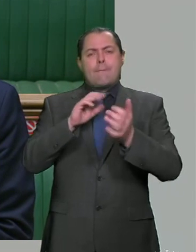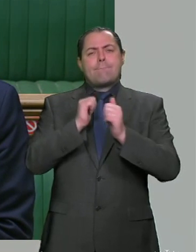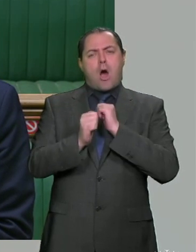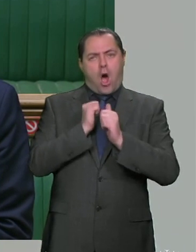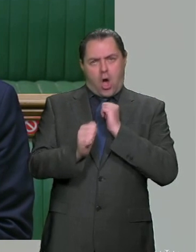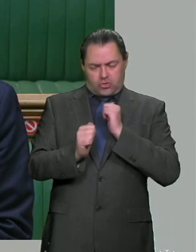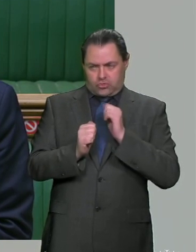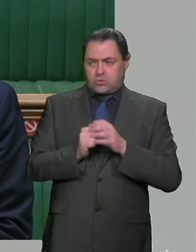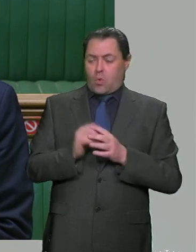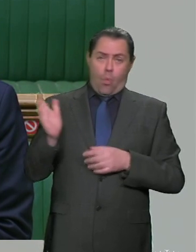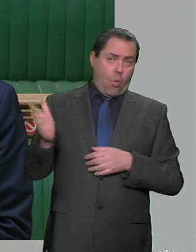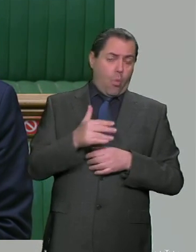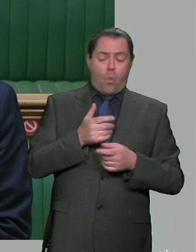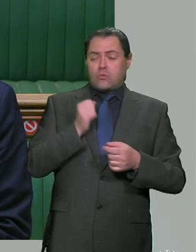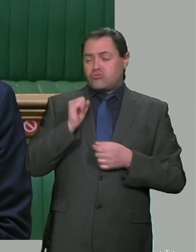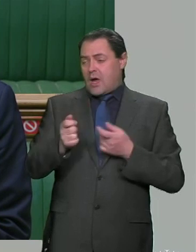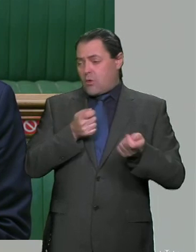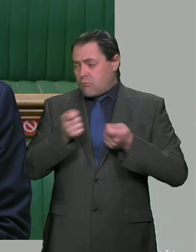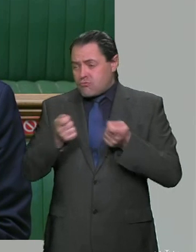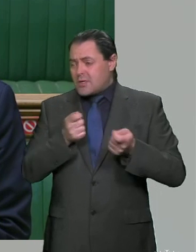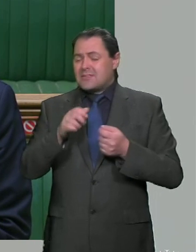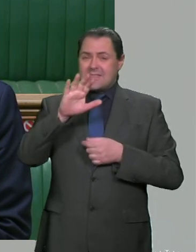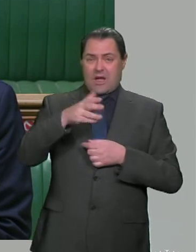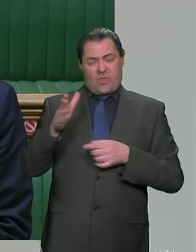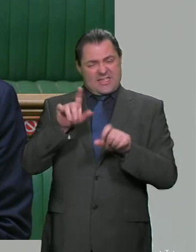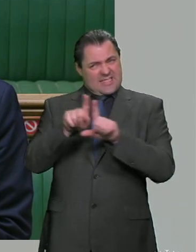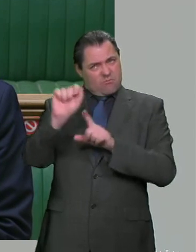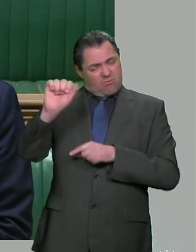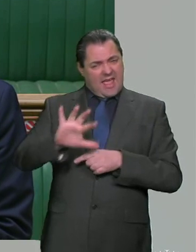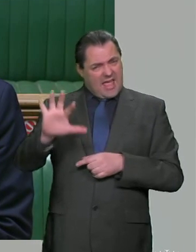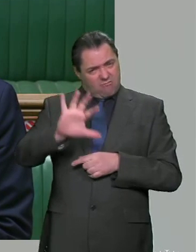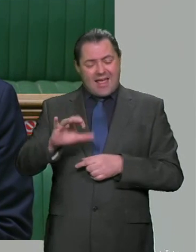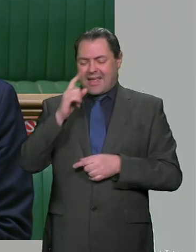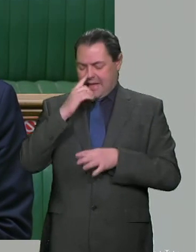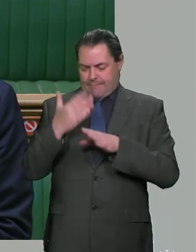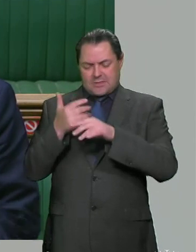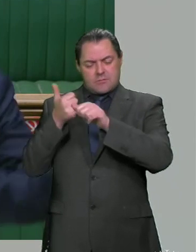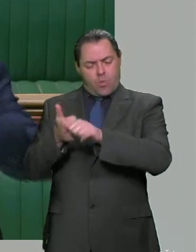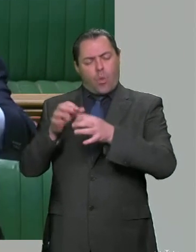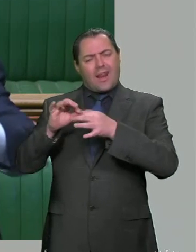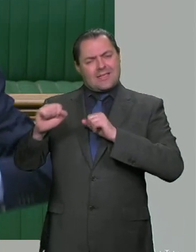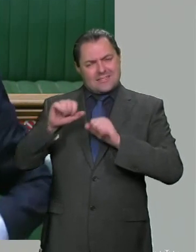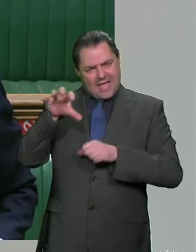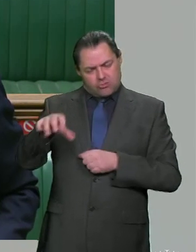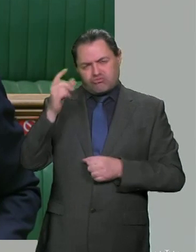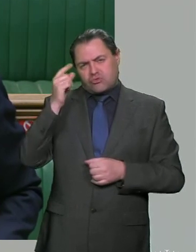All train operators, including Southeastern in my honourable Friend’s constituency, are able to offer business support to their stations.